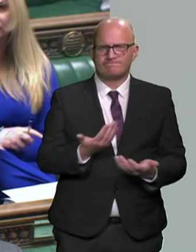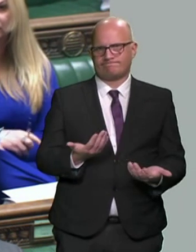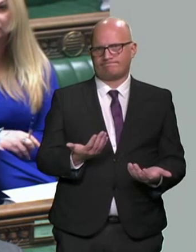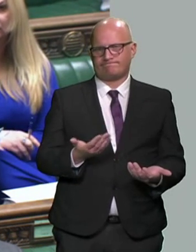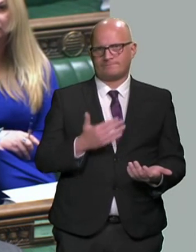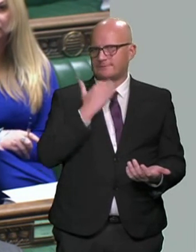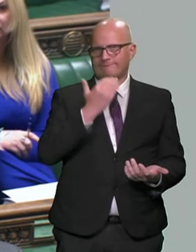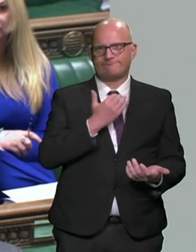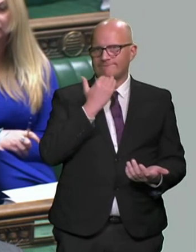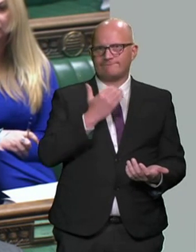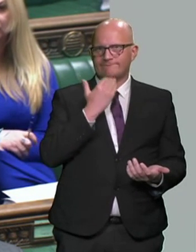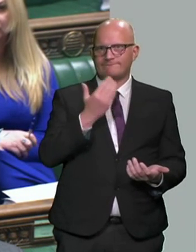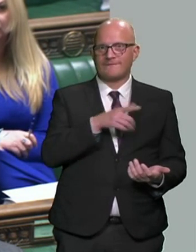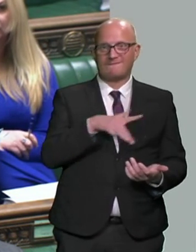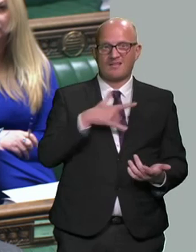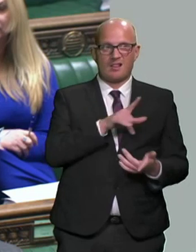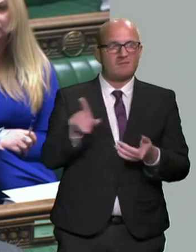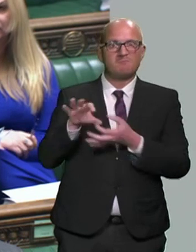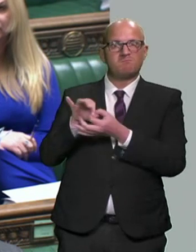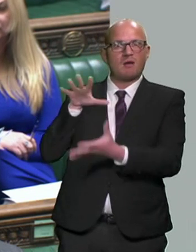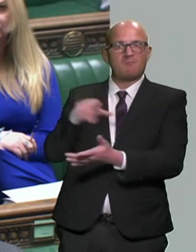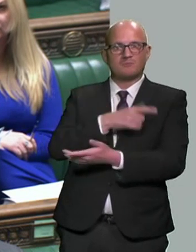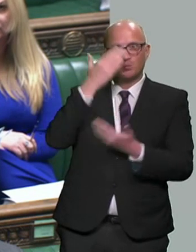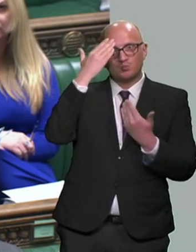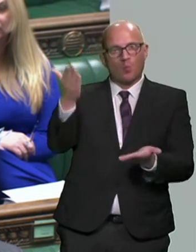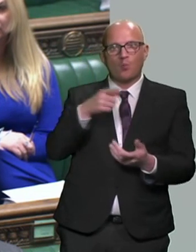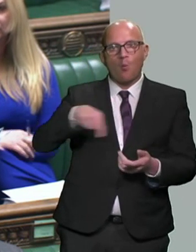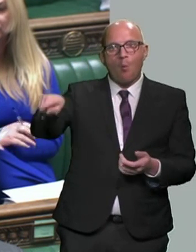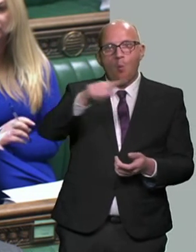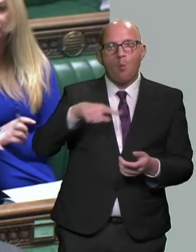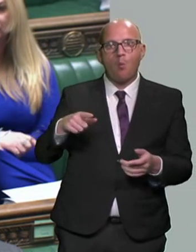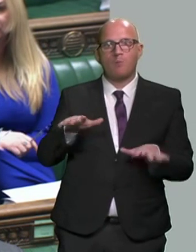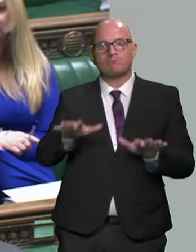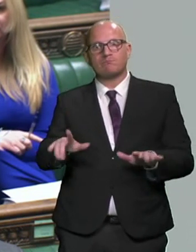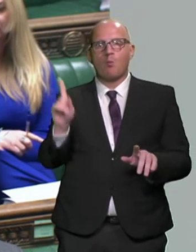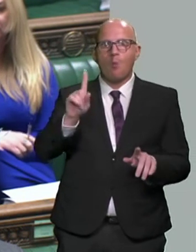It was utterly detached from the needs of our constituents up and down these islands.